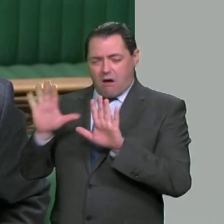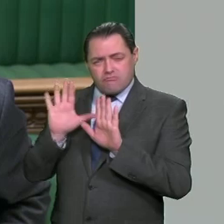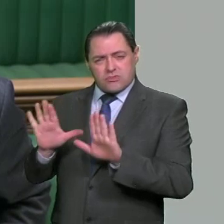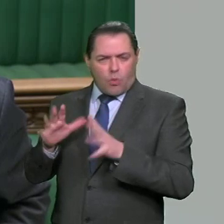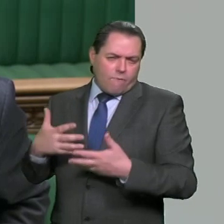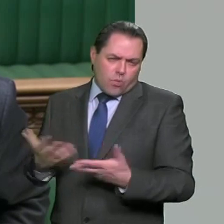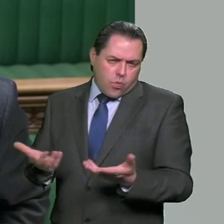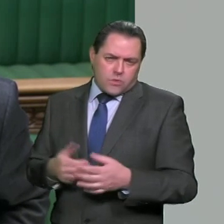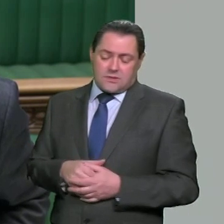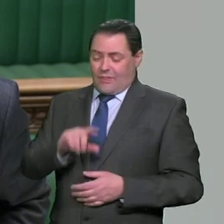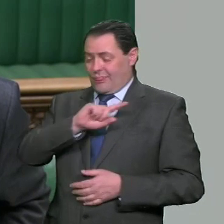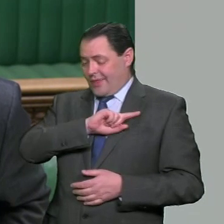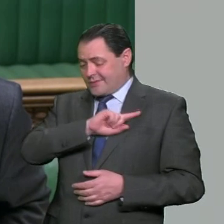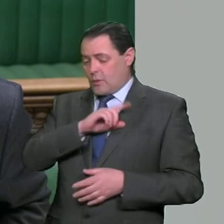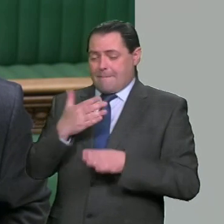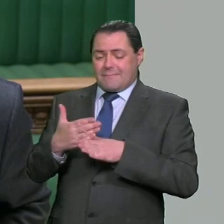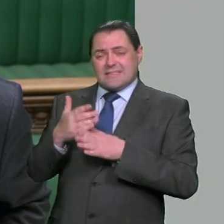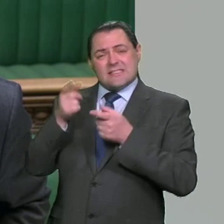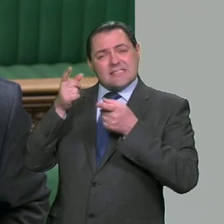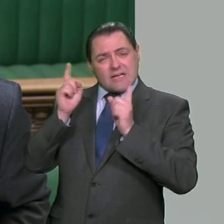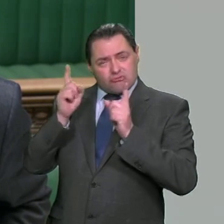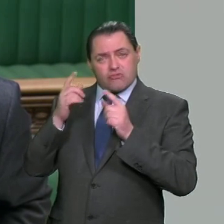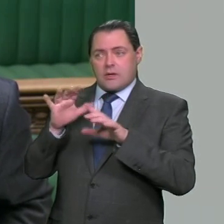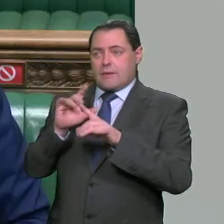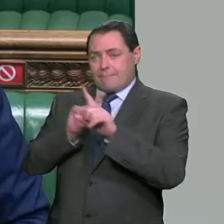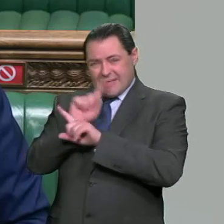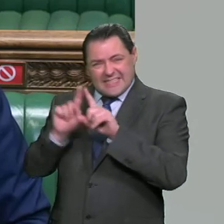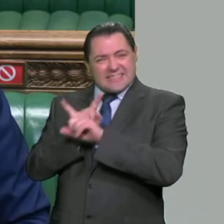That is why the Secretary of State for Business, Energy and Industrial Strategy has been meeting the